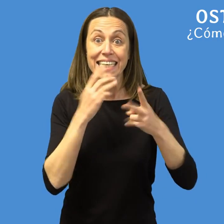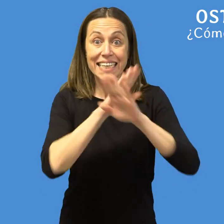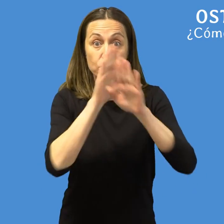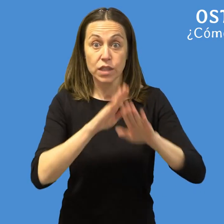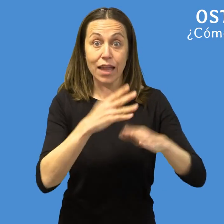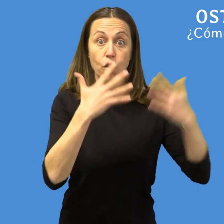resultado